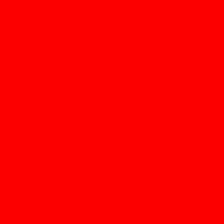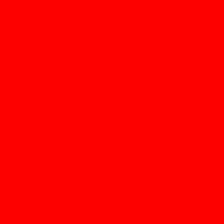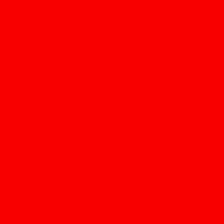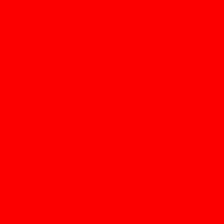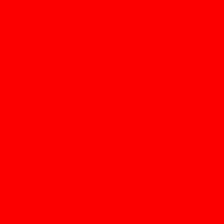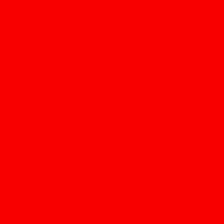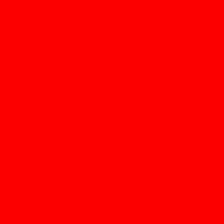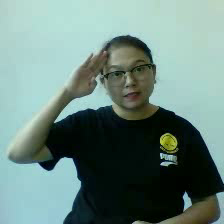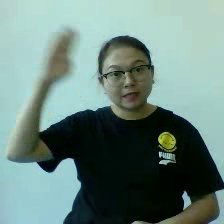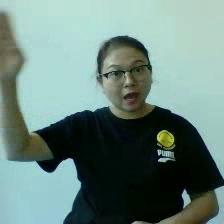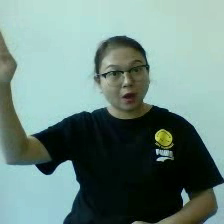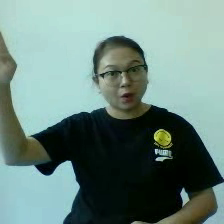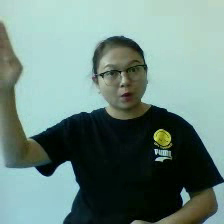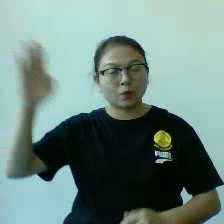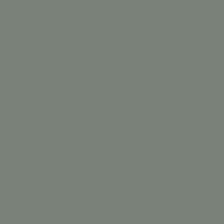Chào